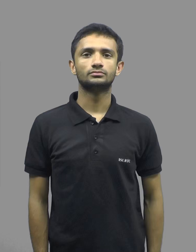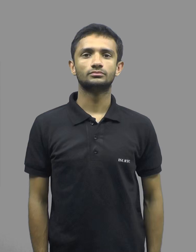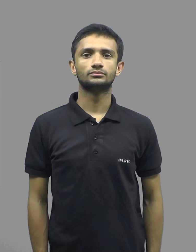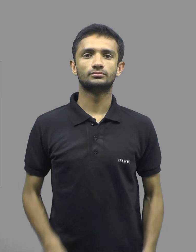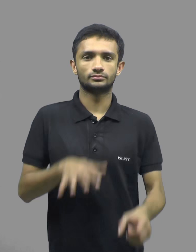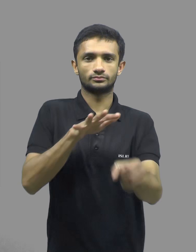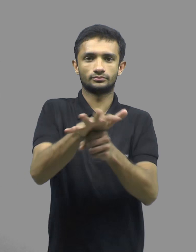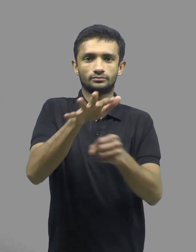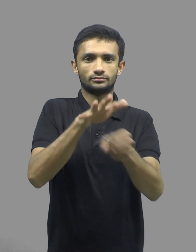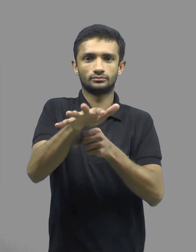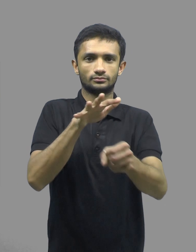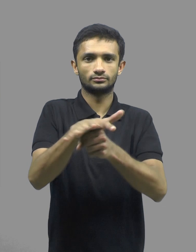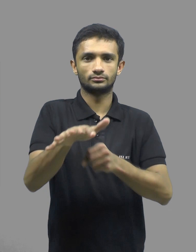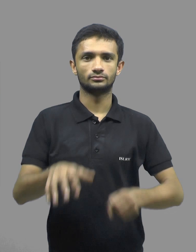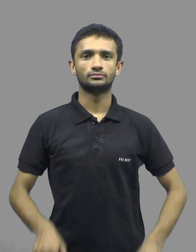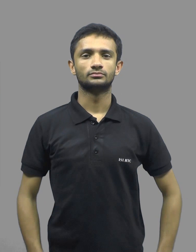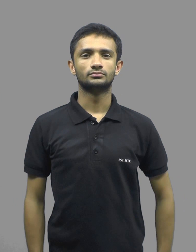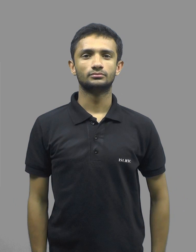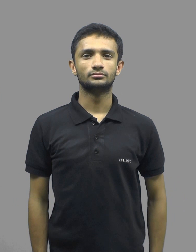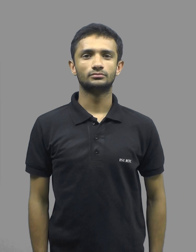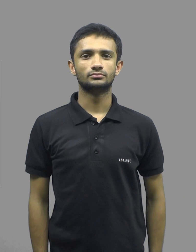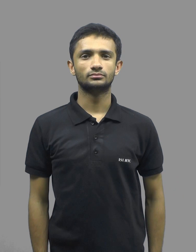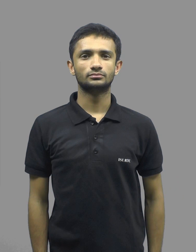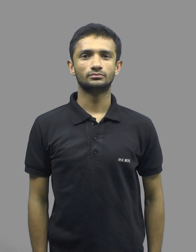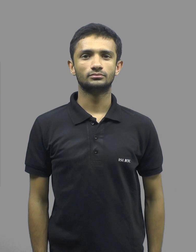Wood